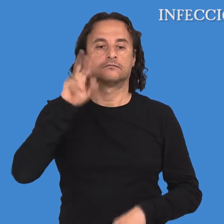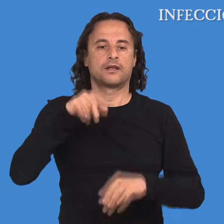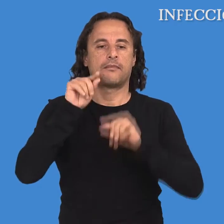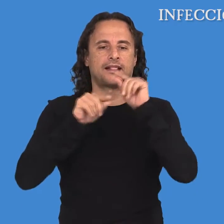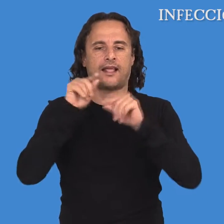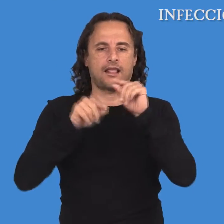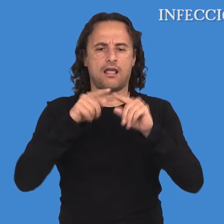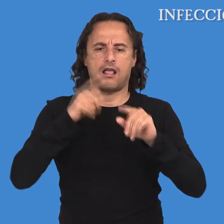virus